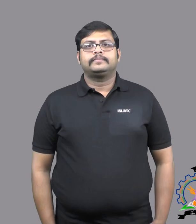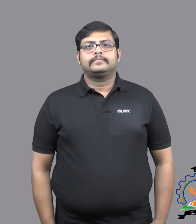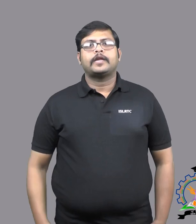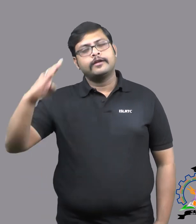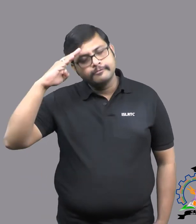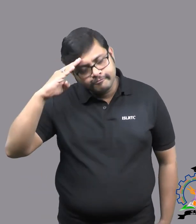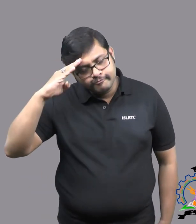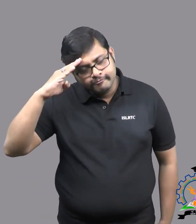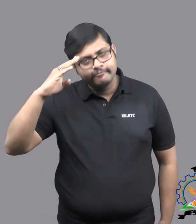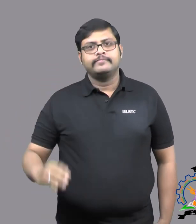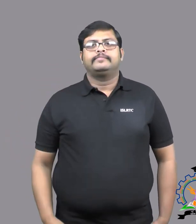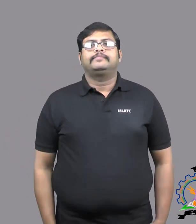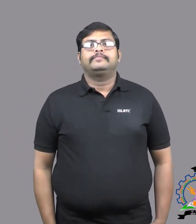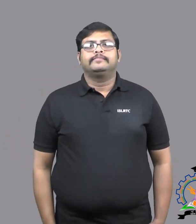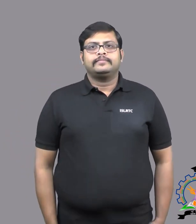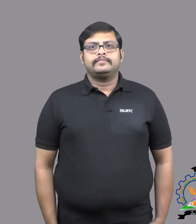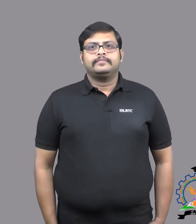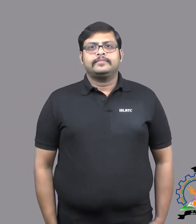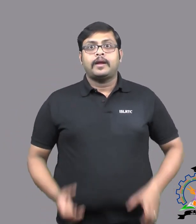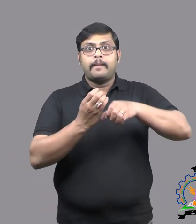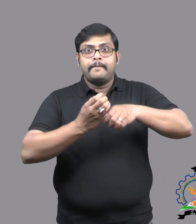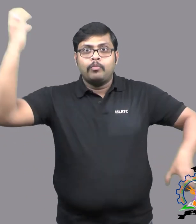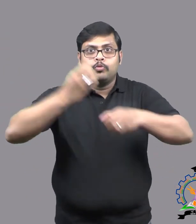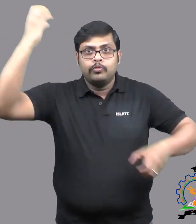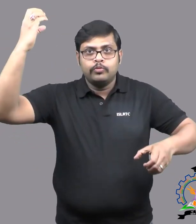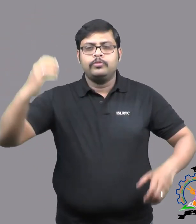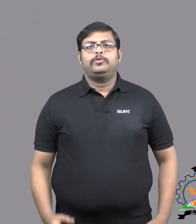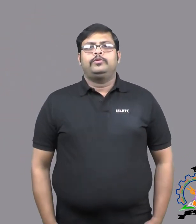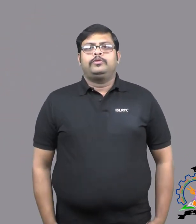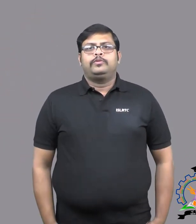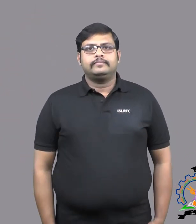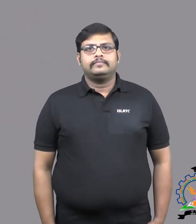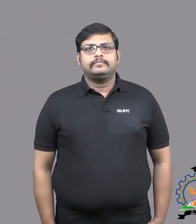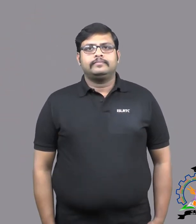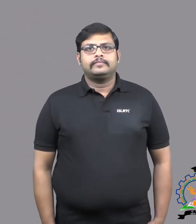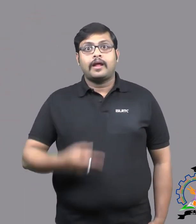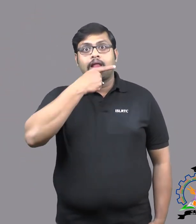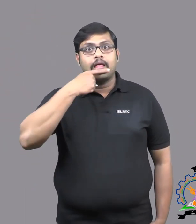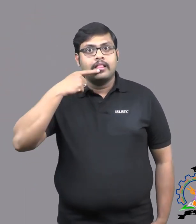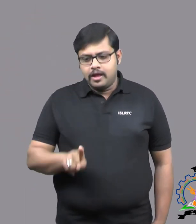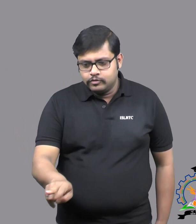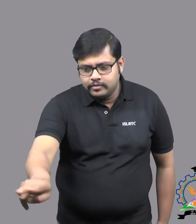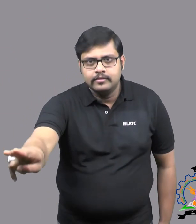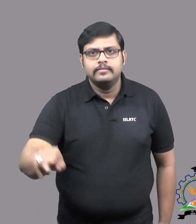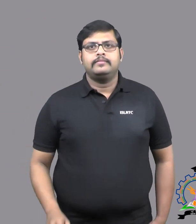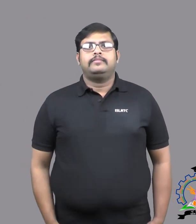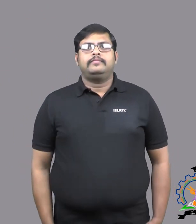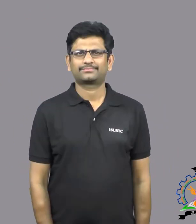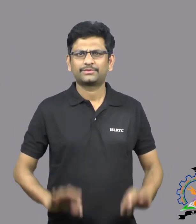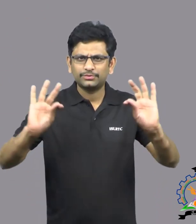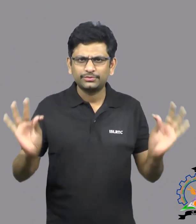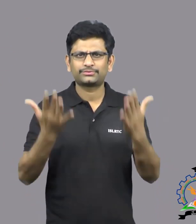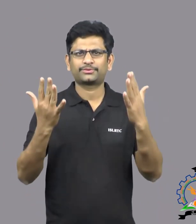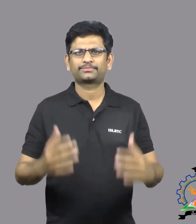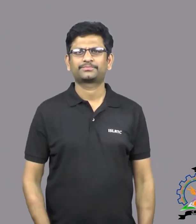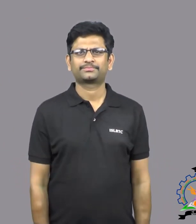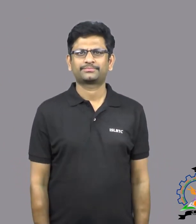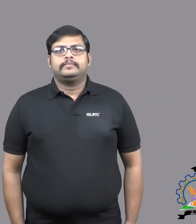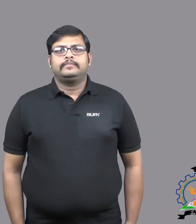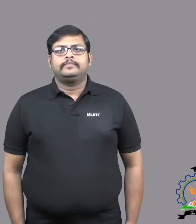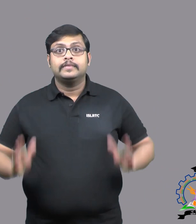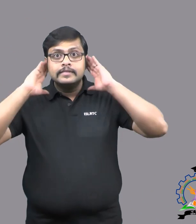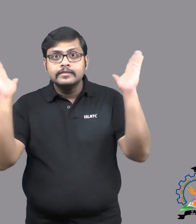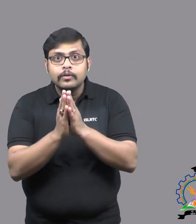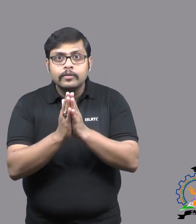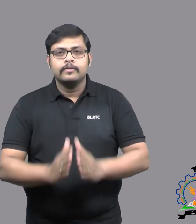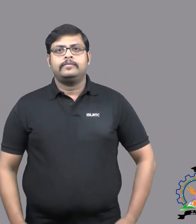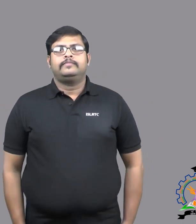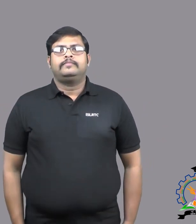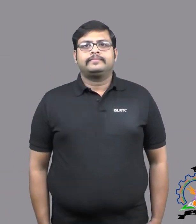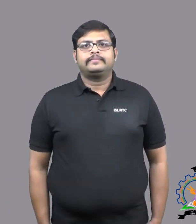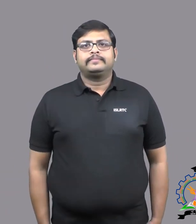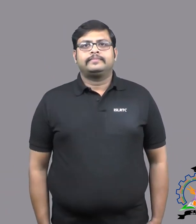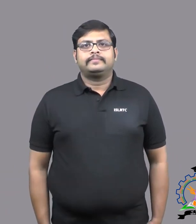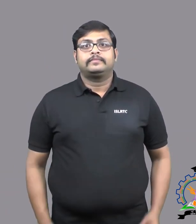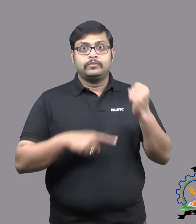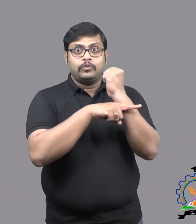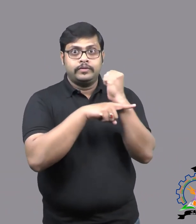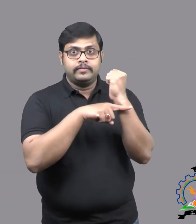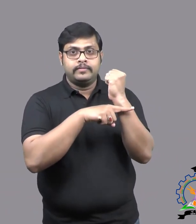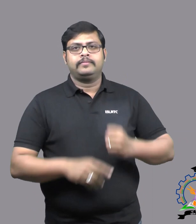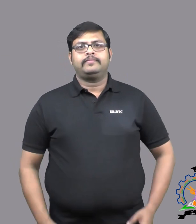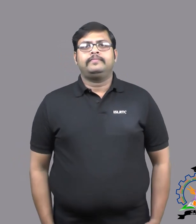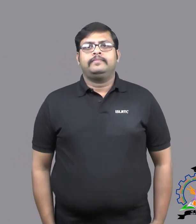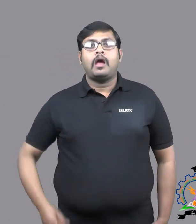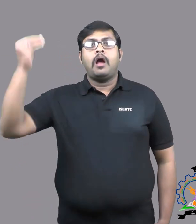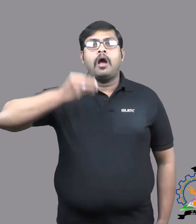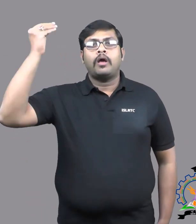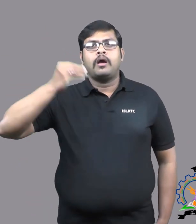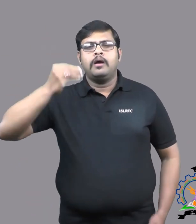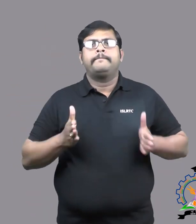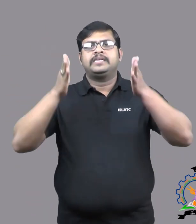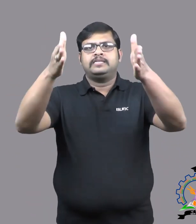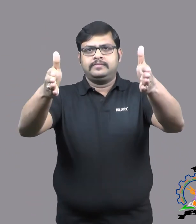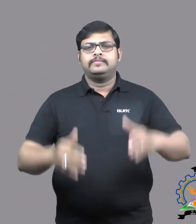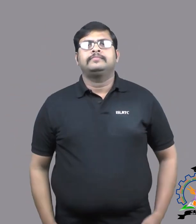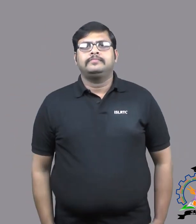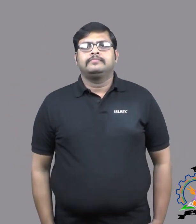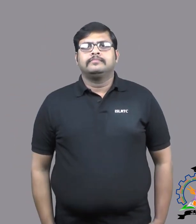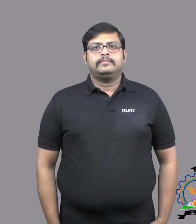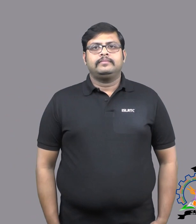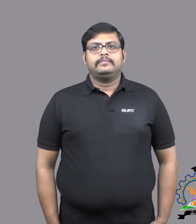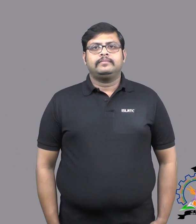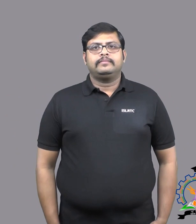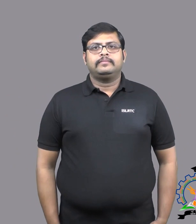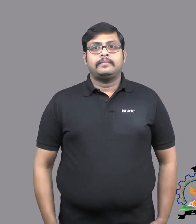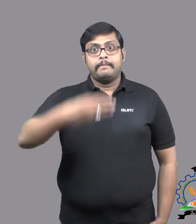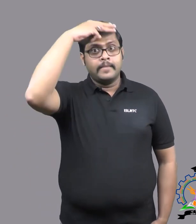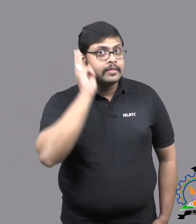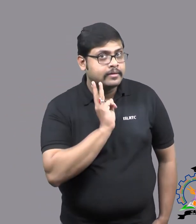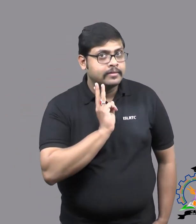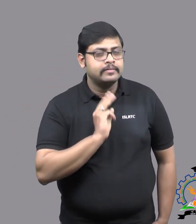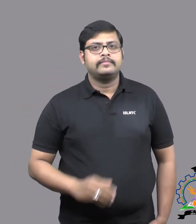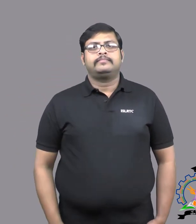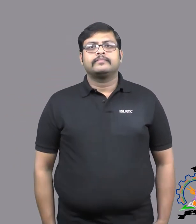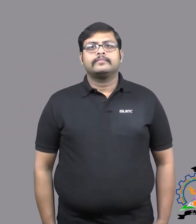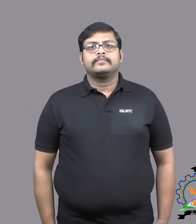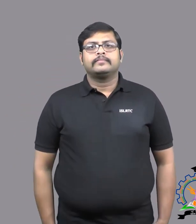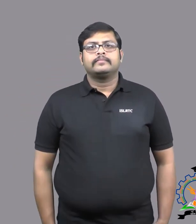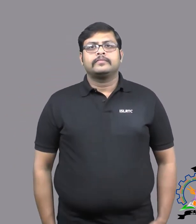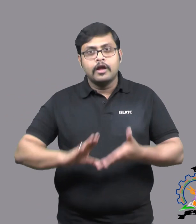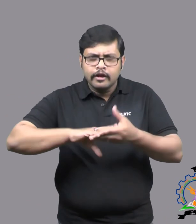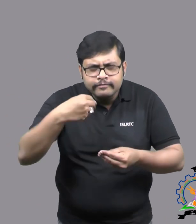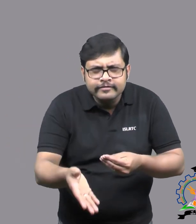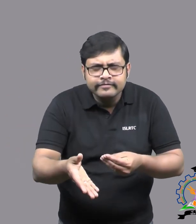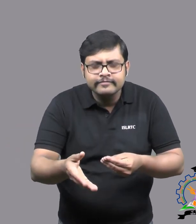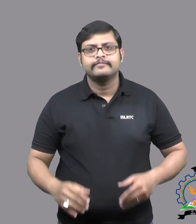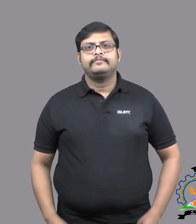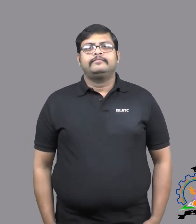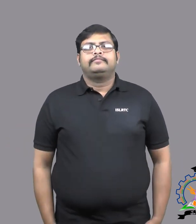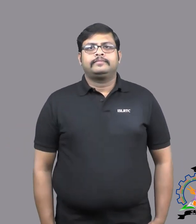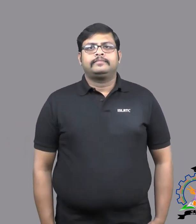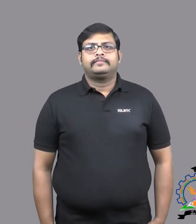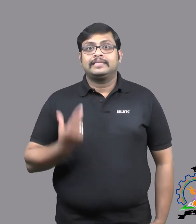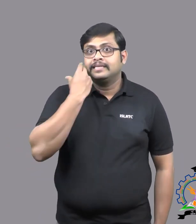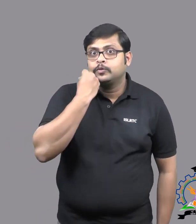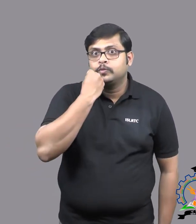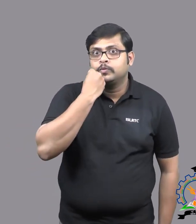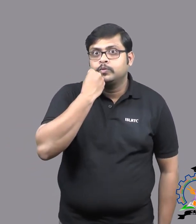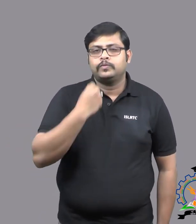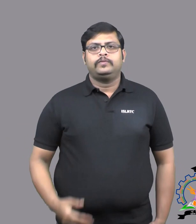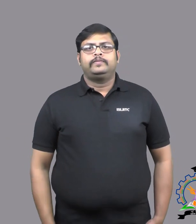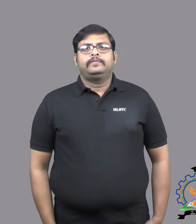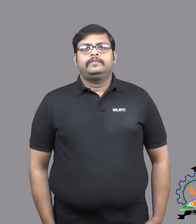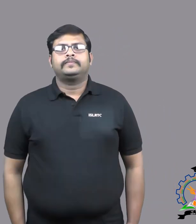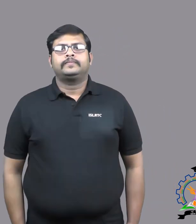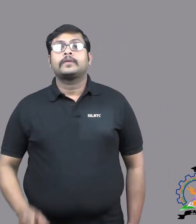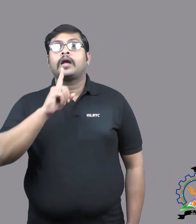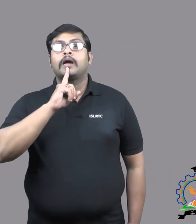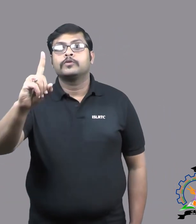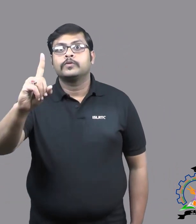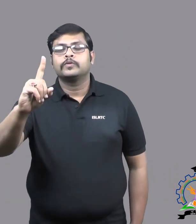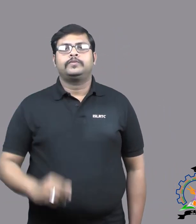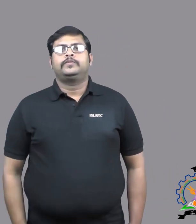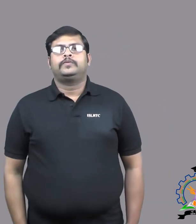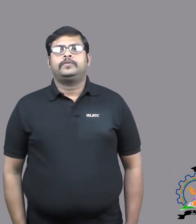Some Signs of Kolkata